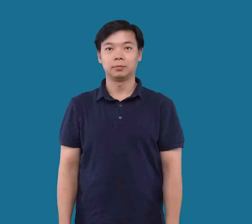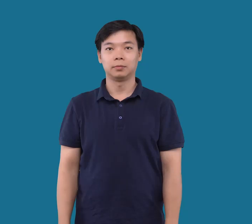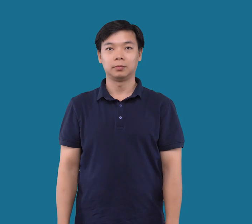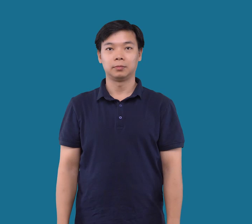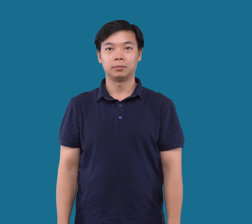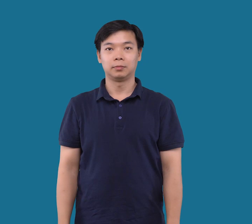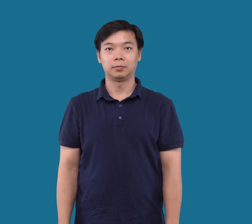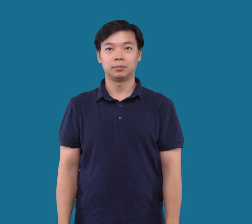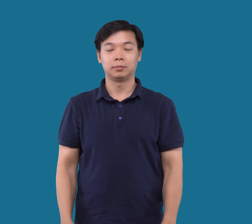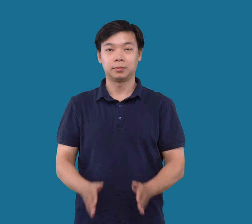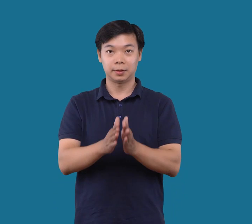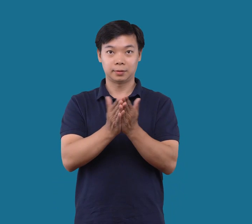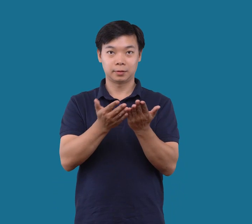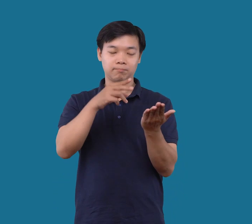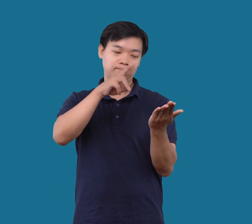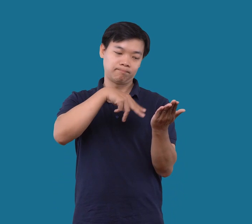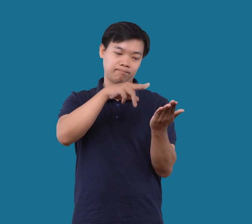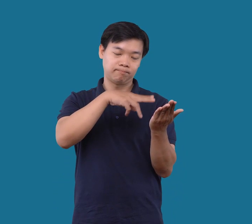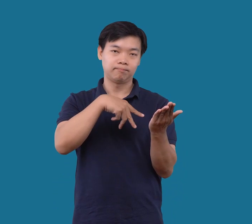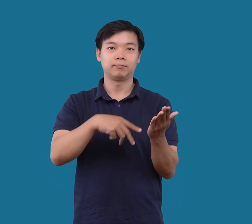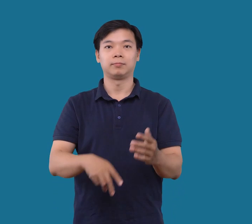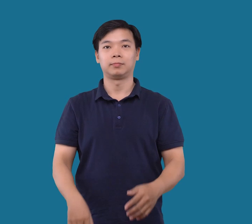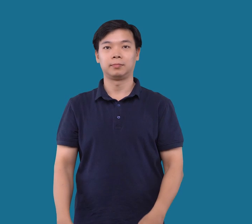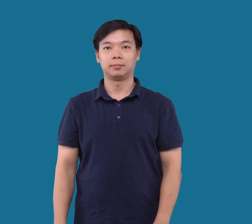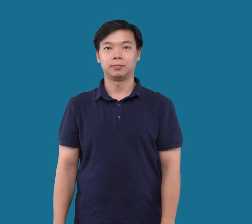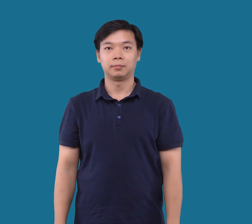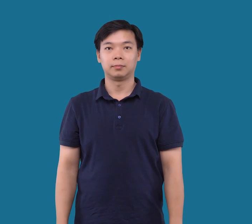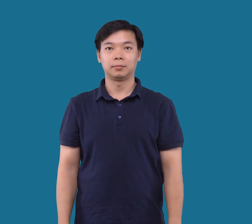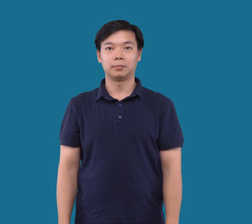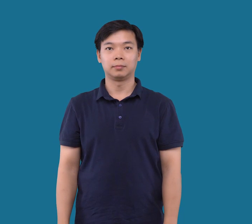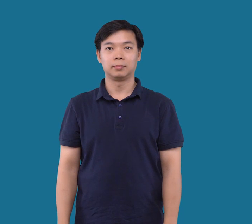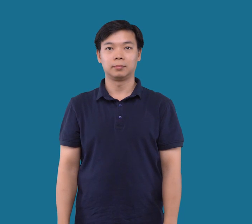đọc sách